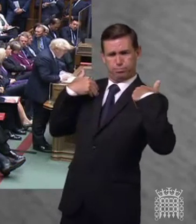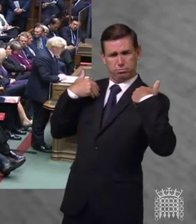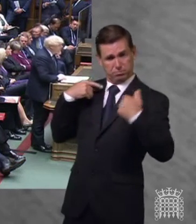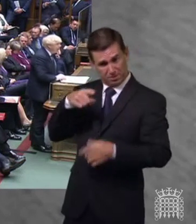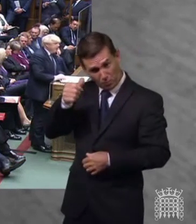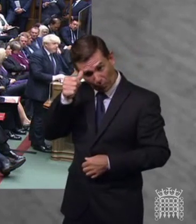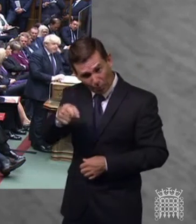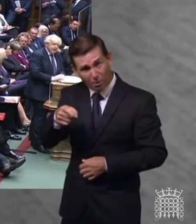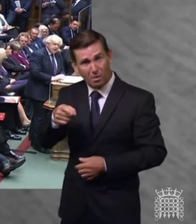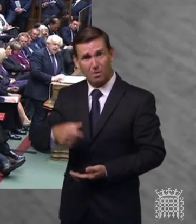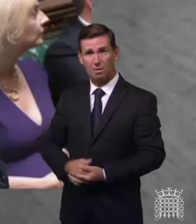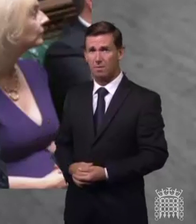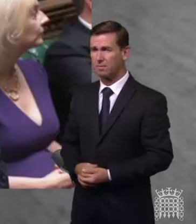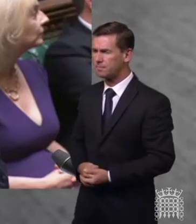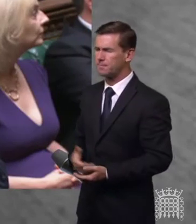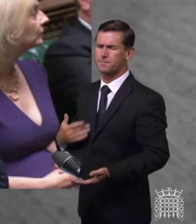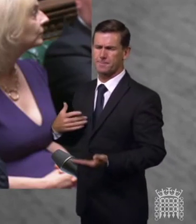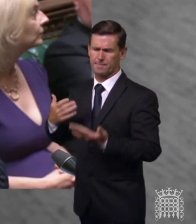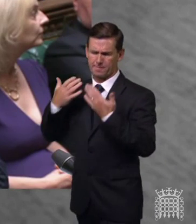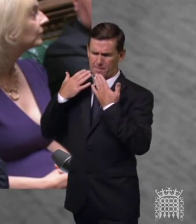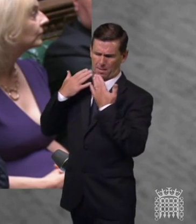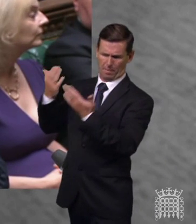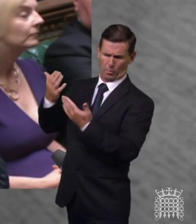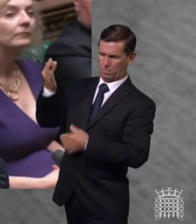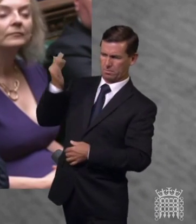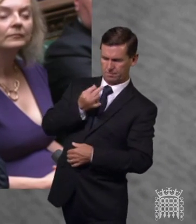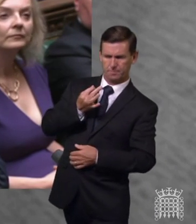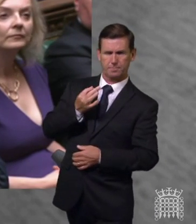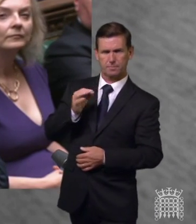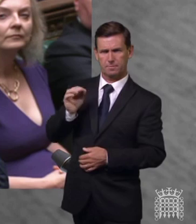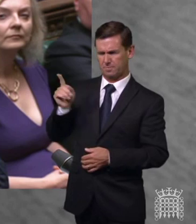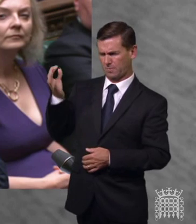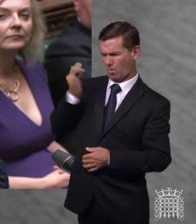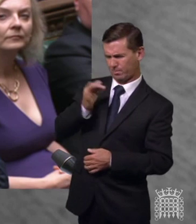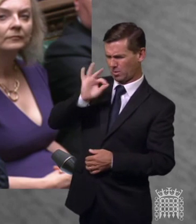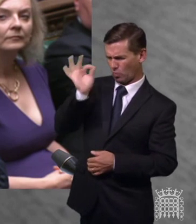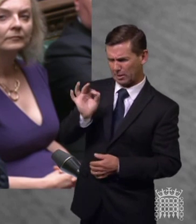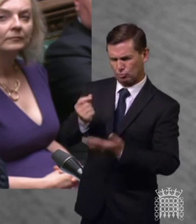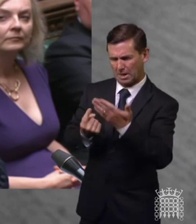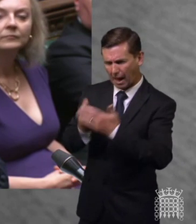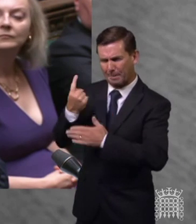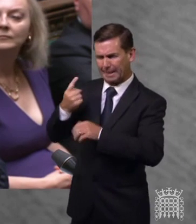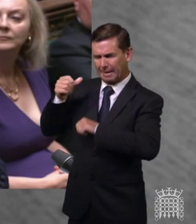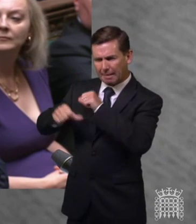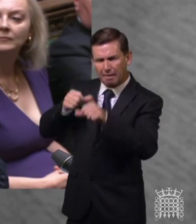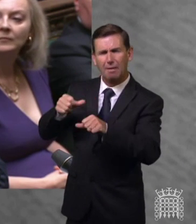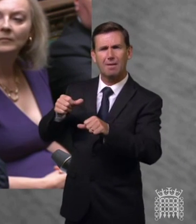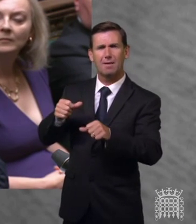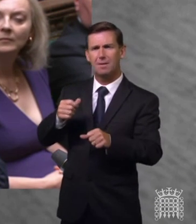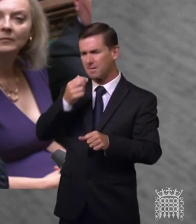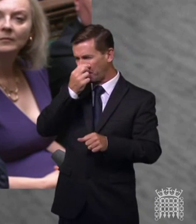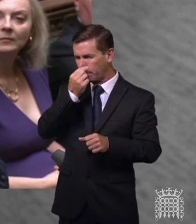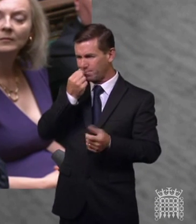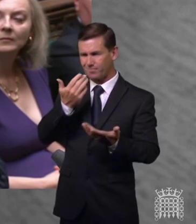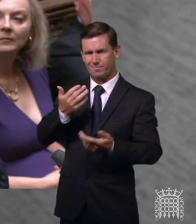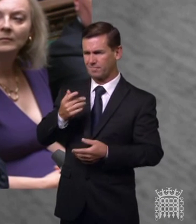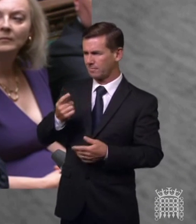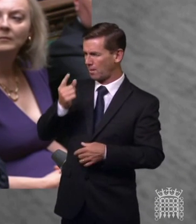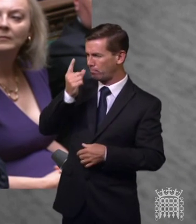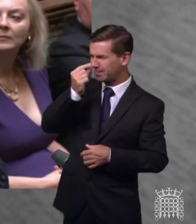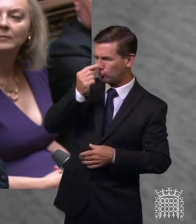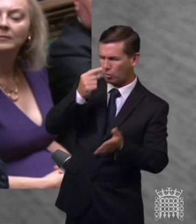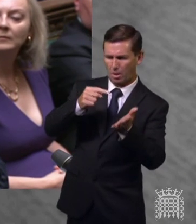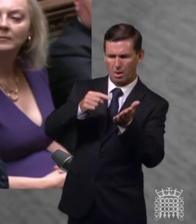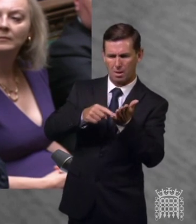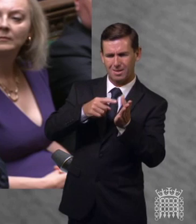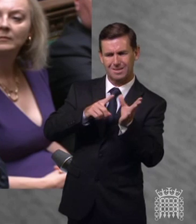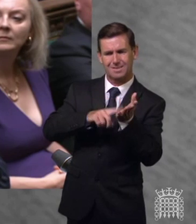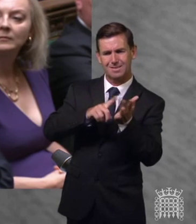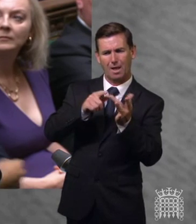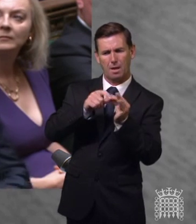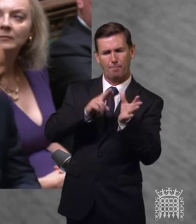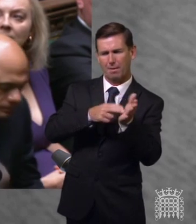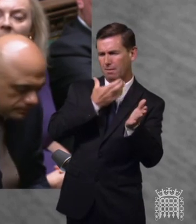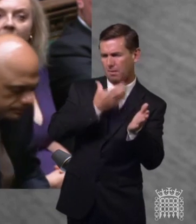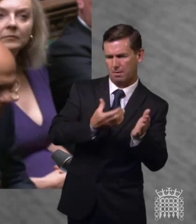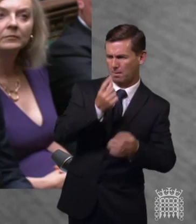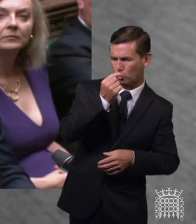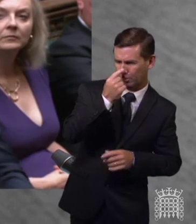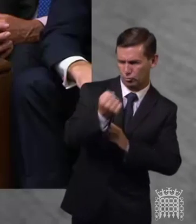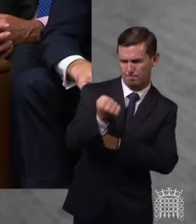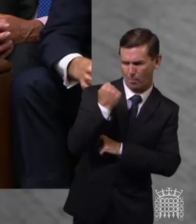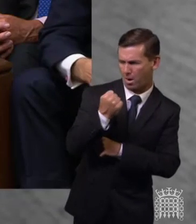I am grateful to my honourable Friend. He asks for a commentary on the respective military potential for power of the Taliban and the Afghan forces.